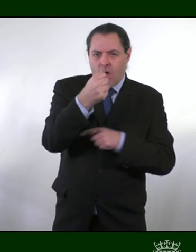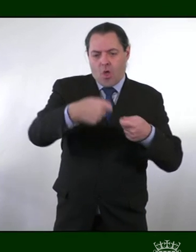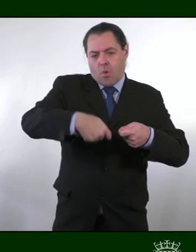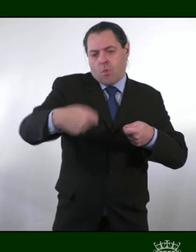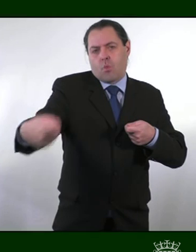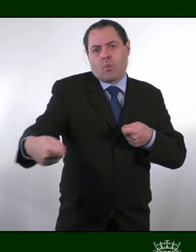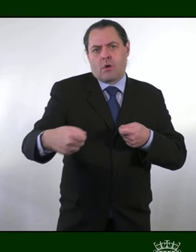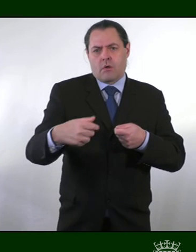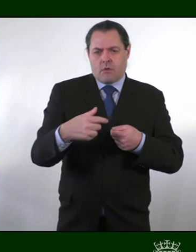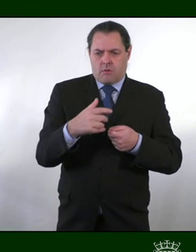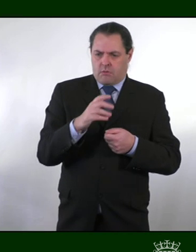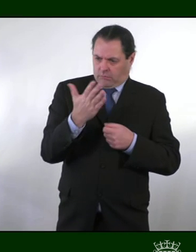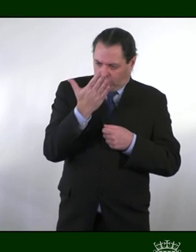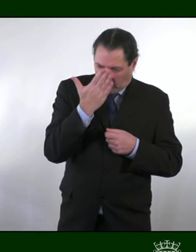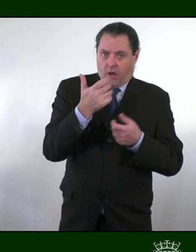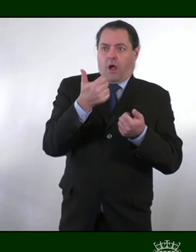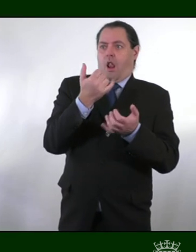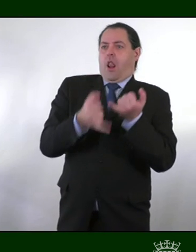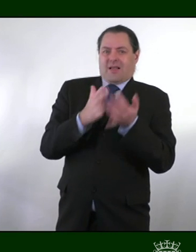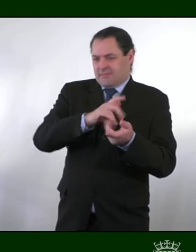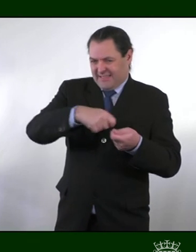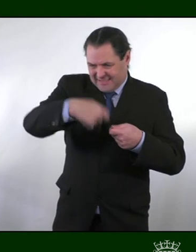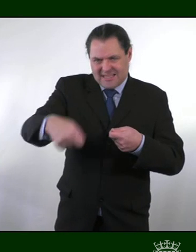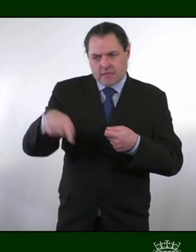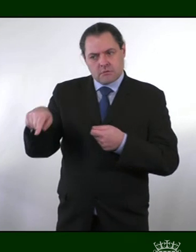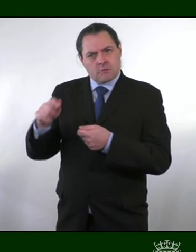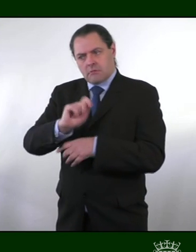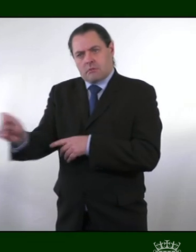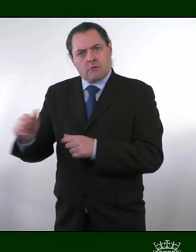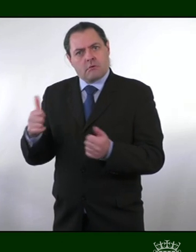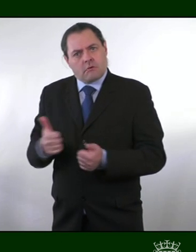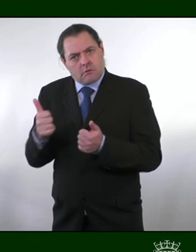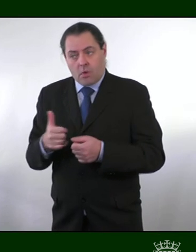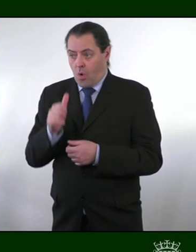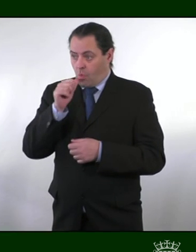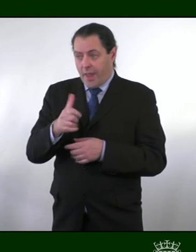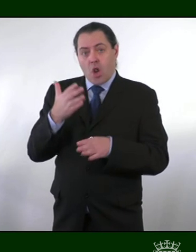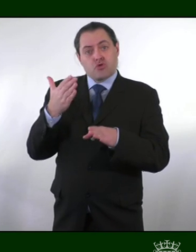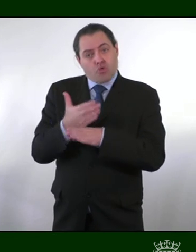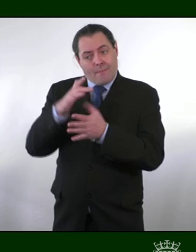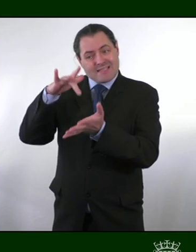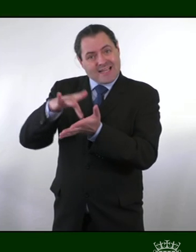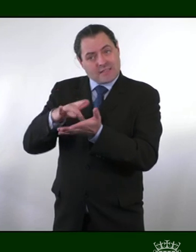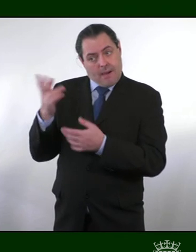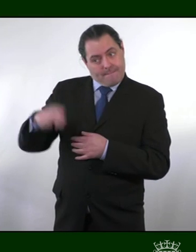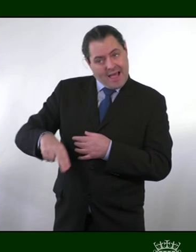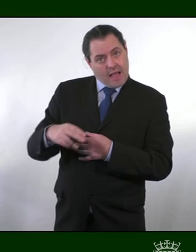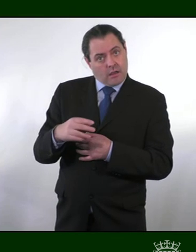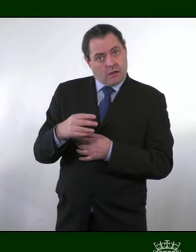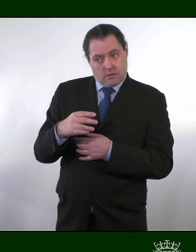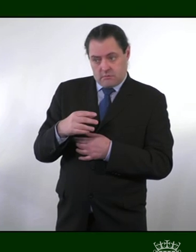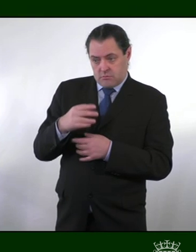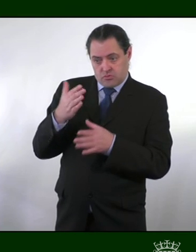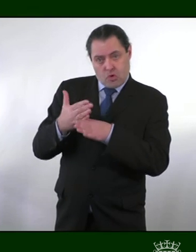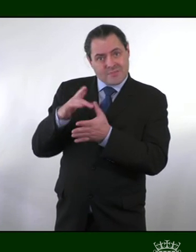With a reported £1.4 billion for Jobcentre Plus, will he restore the job centres in Scotland that were closed by his Government?